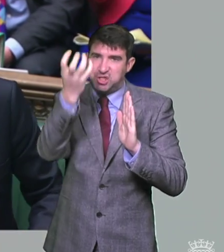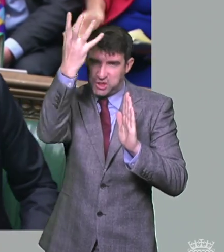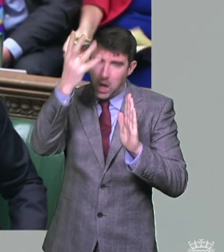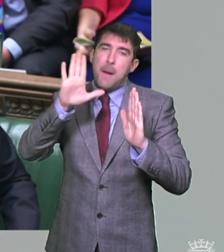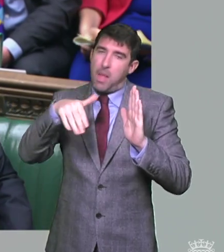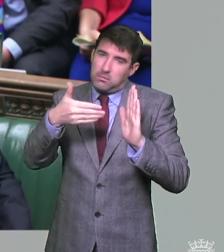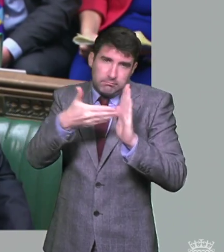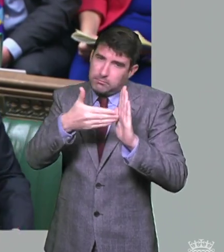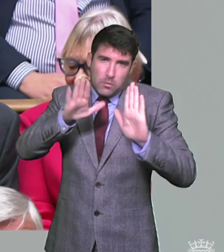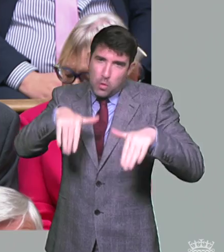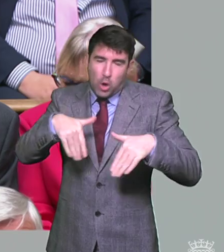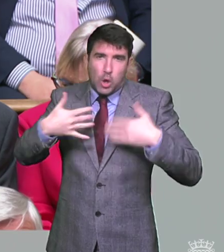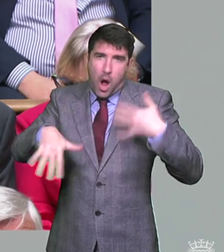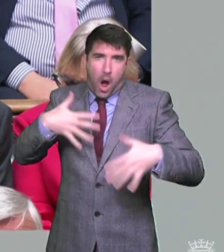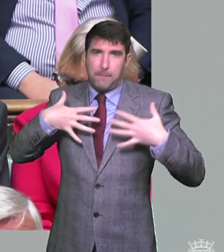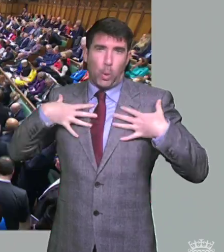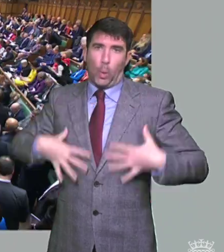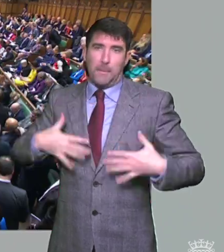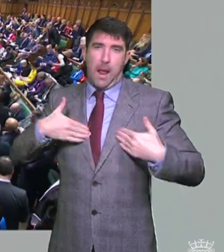Hopefully, that is reassuring for him.